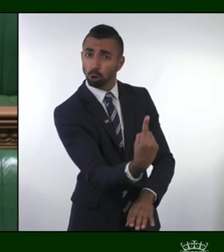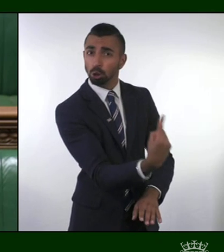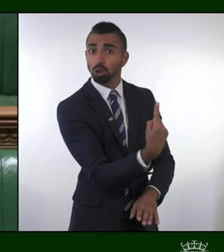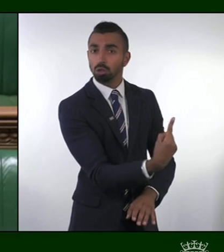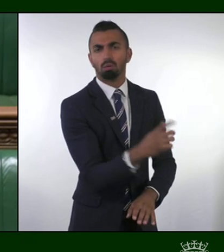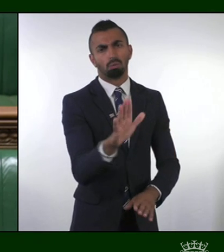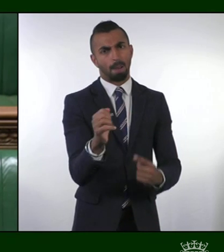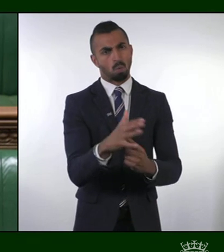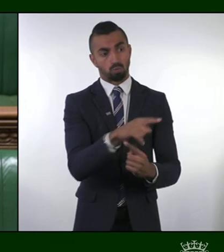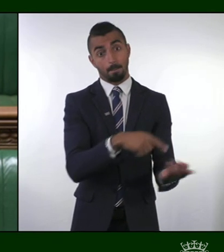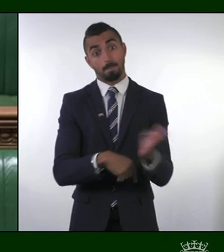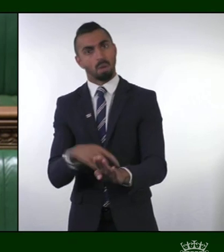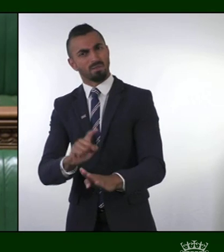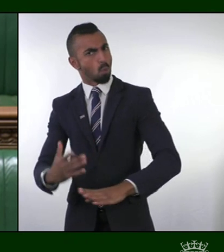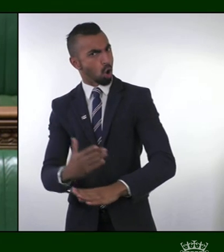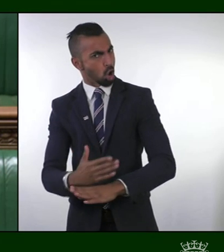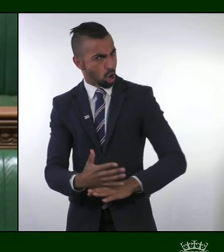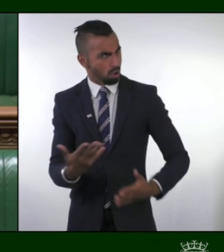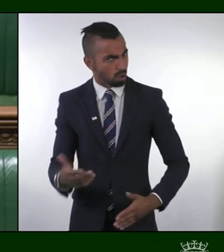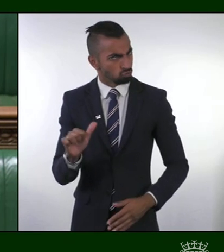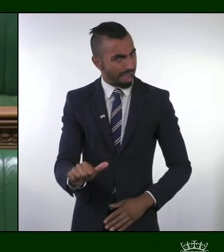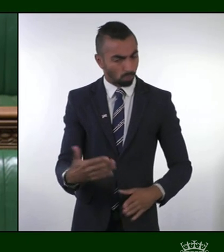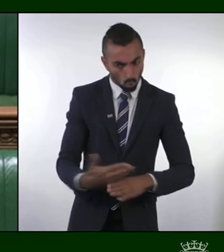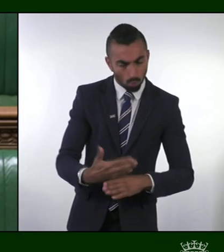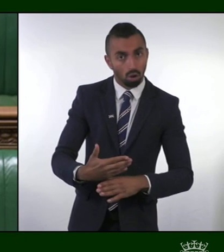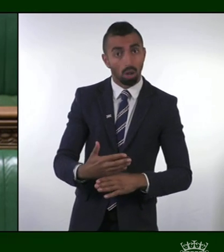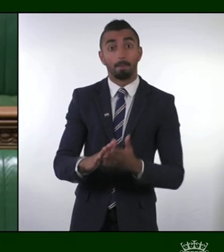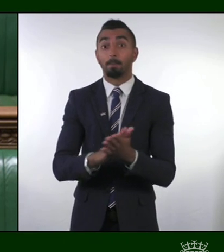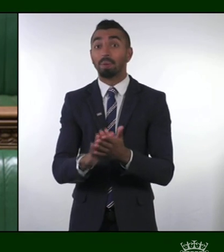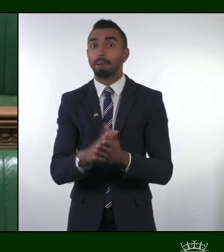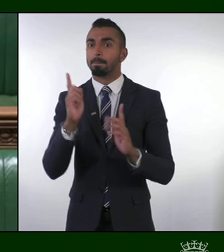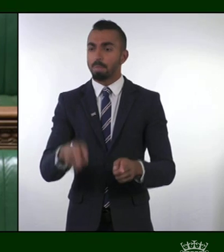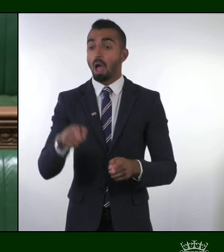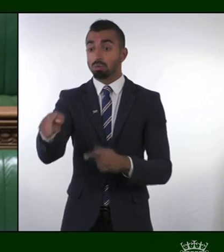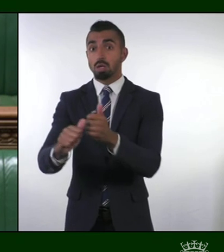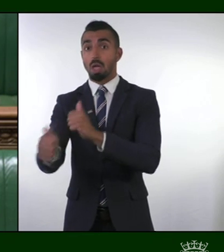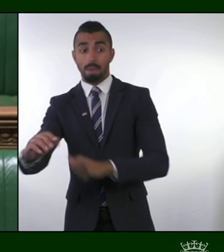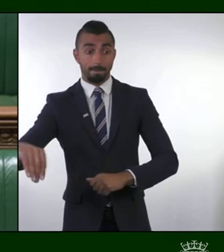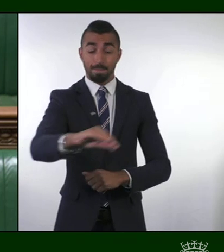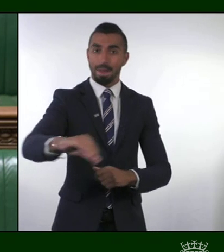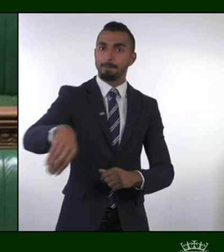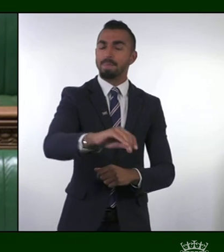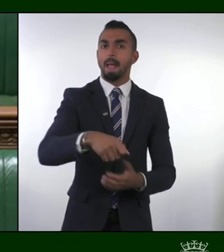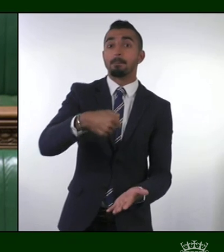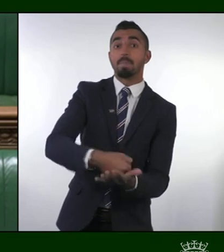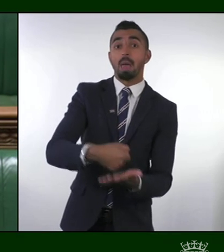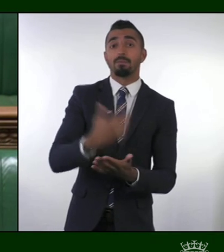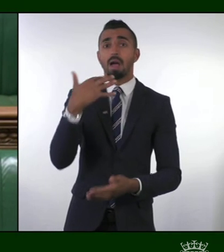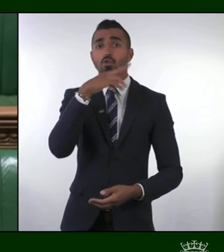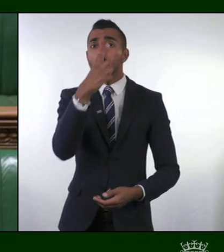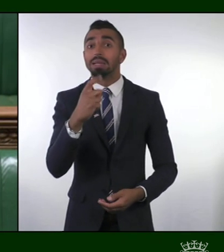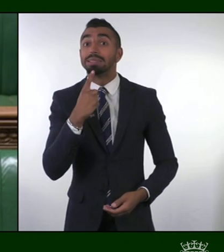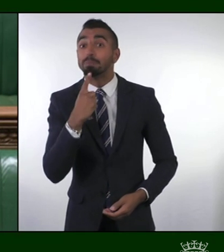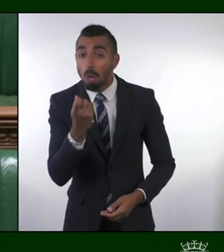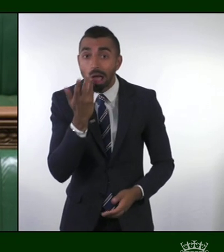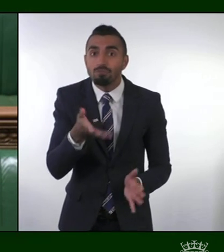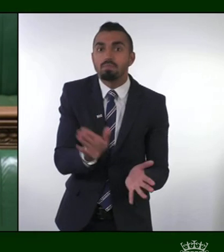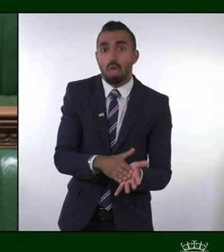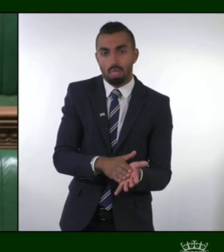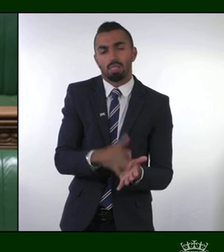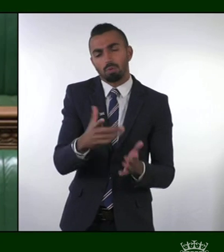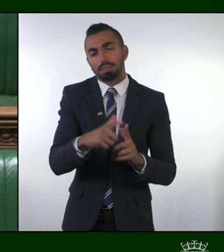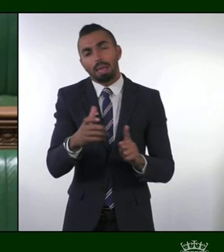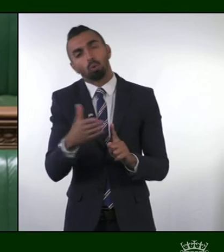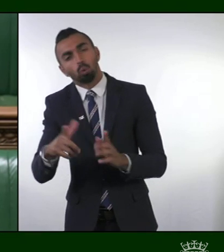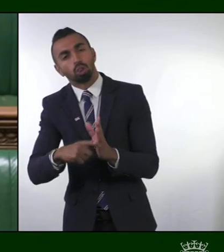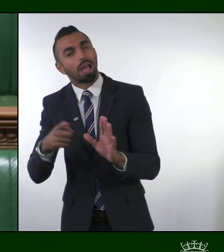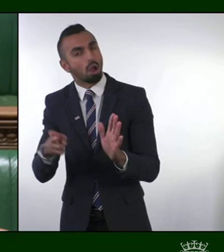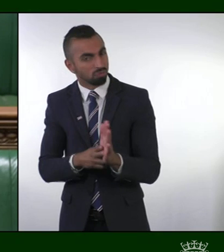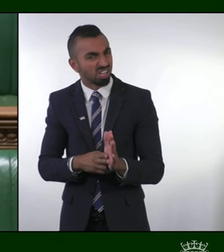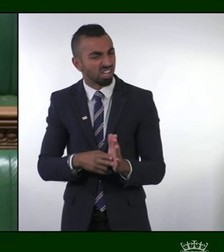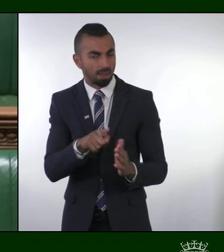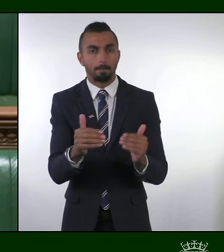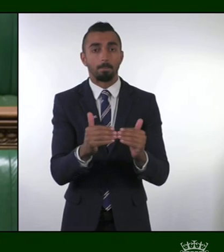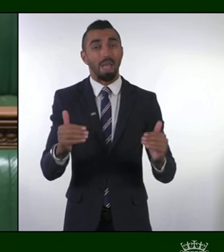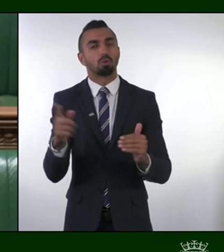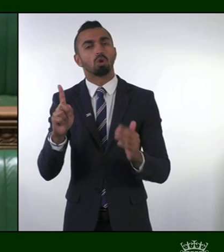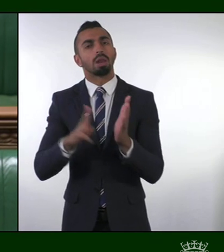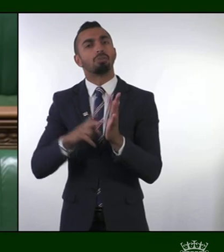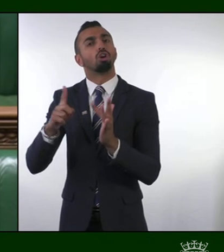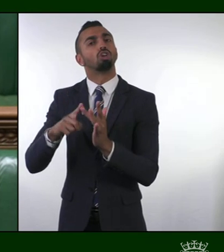For businesses to get the bonus, the employee must be paid at least £520, on average, in each month from November to January, the equivalent of the lower earnings limit in national insurance.